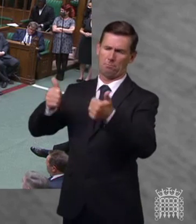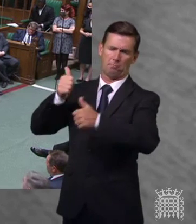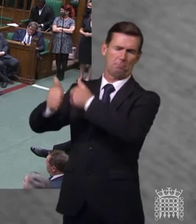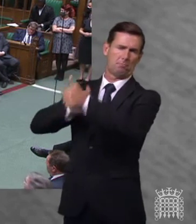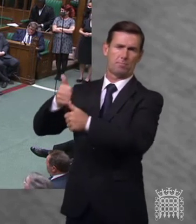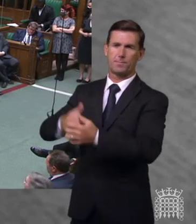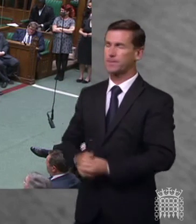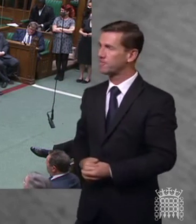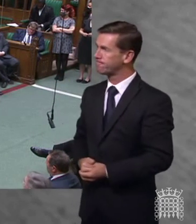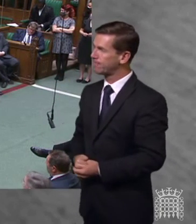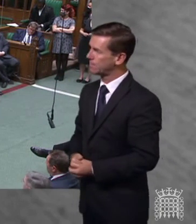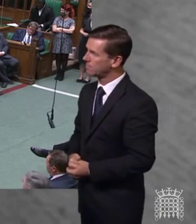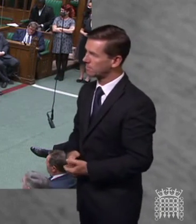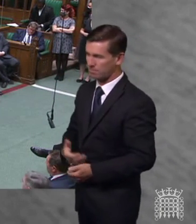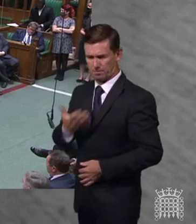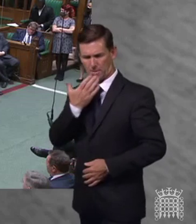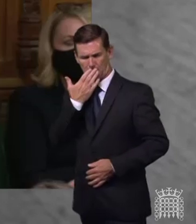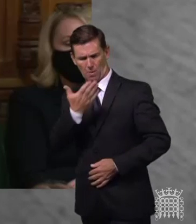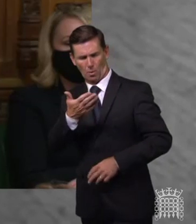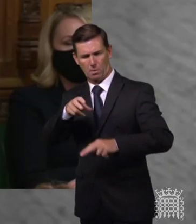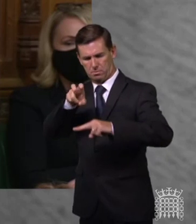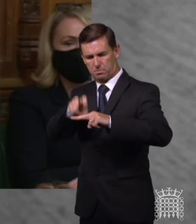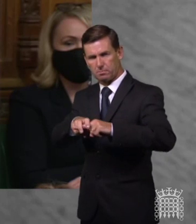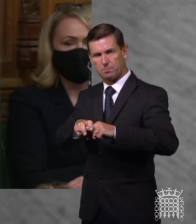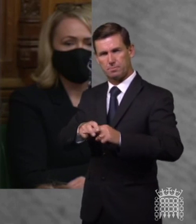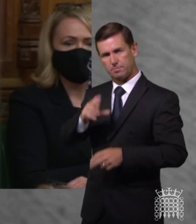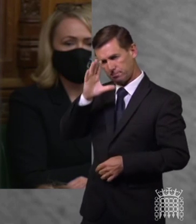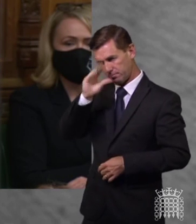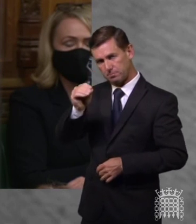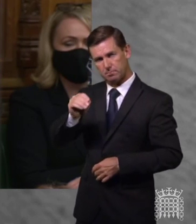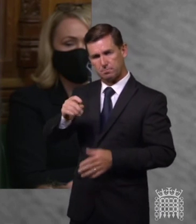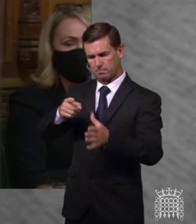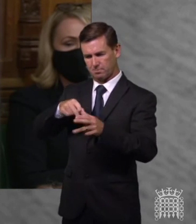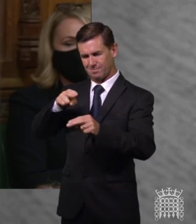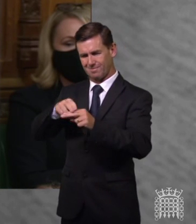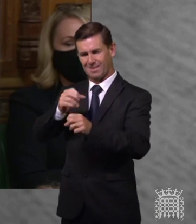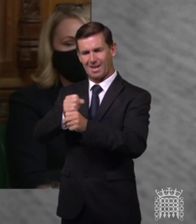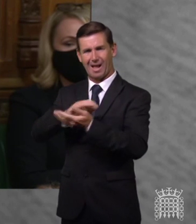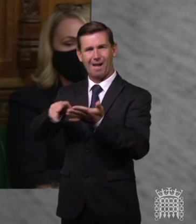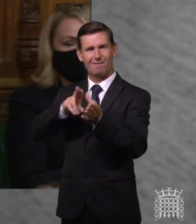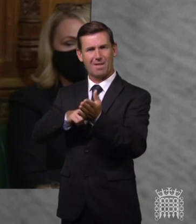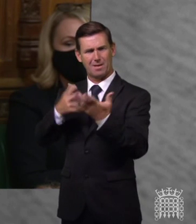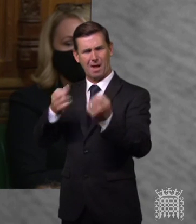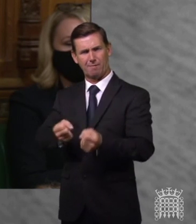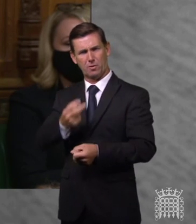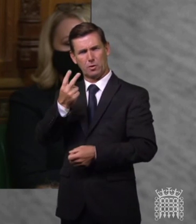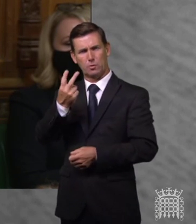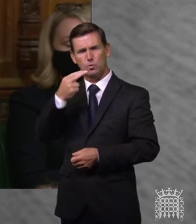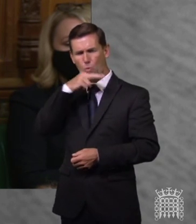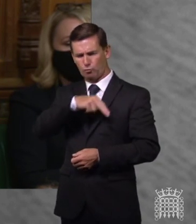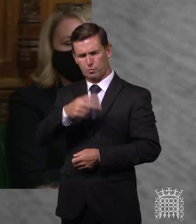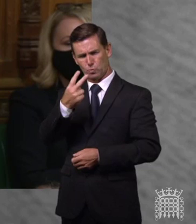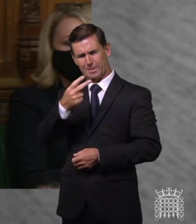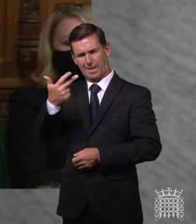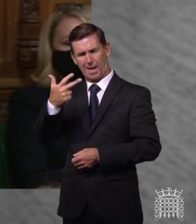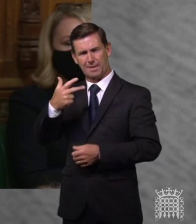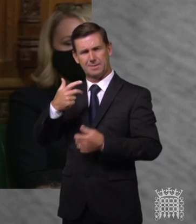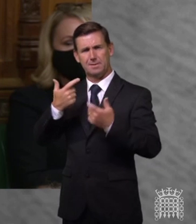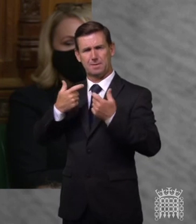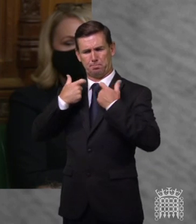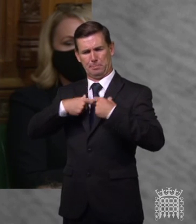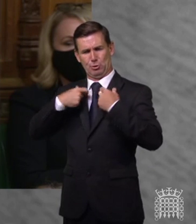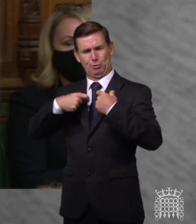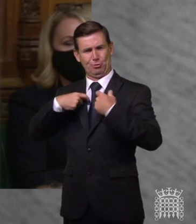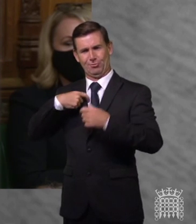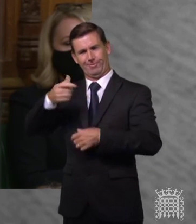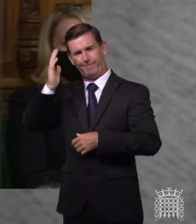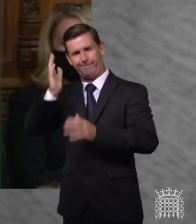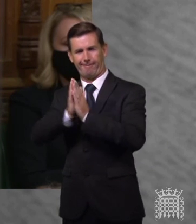He will be aware that there are 228 missionaries in Afghanistan currently under sentence of death; those missionaries need to be taken out of Afghanistan.